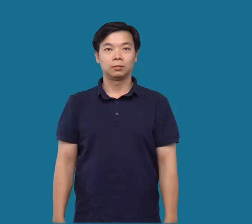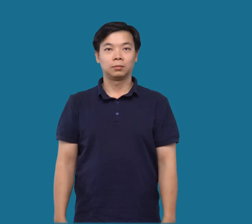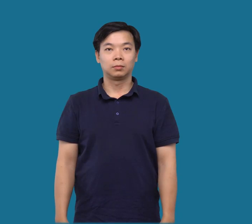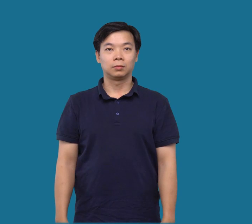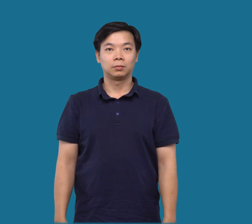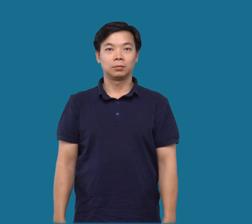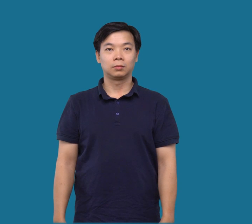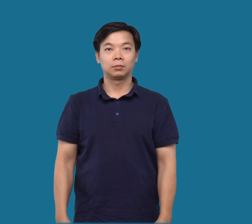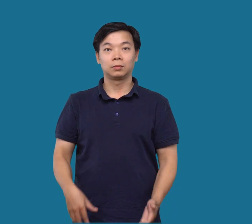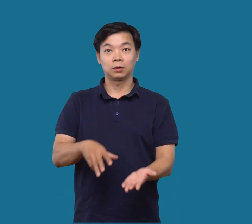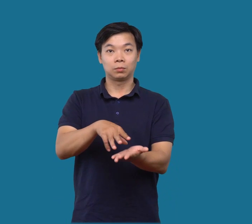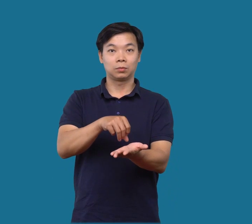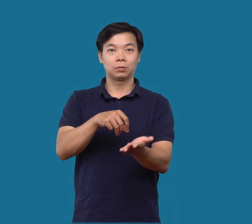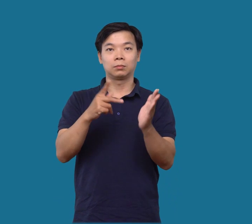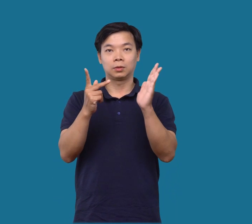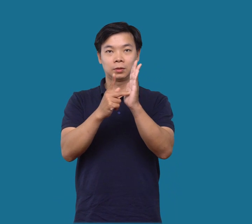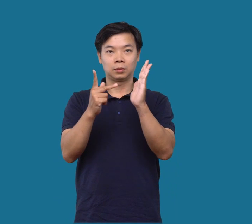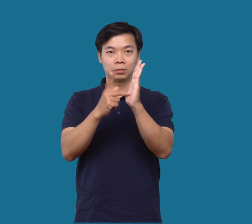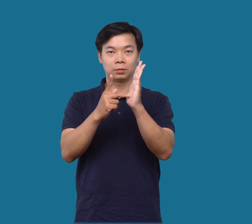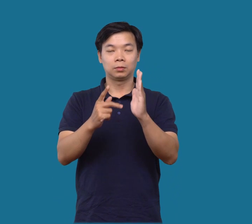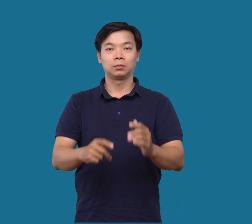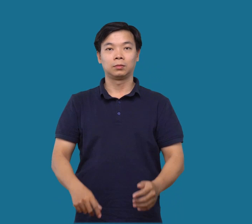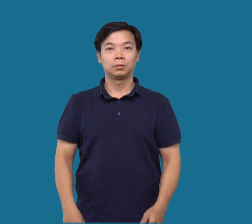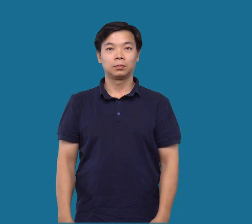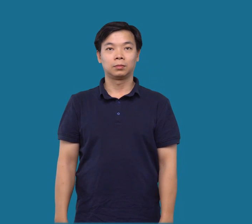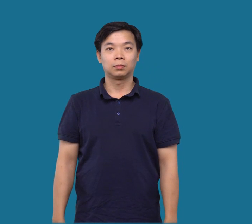môn Kĩ thuật